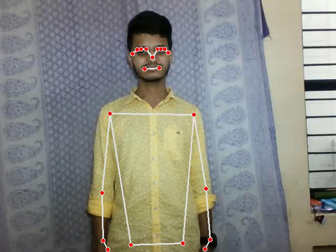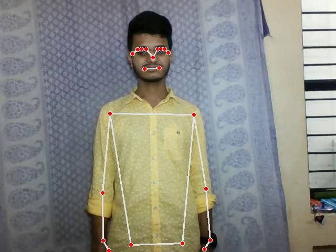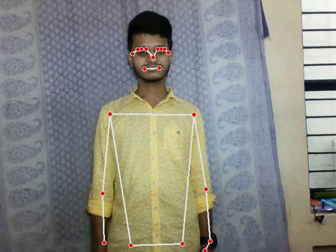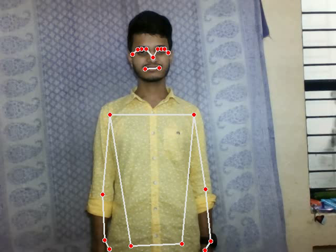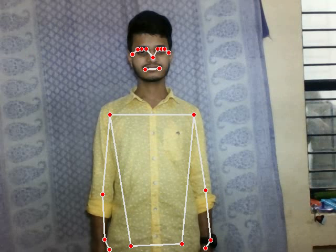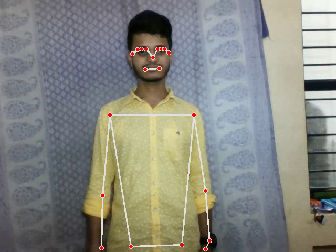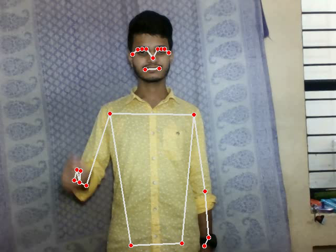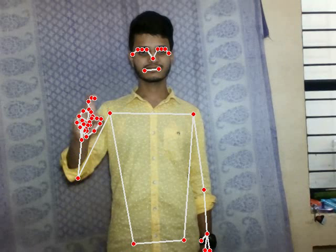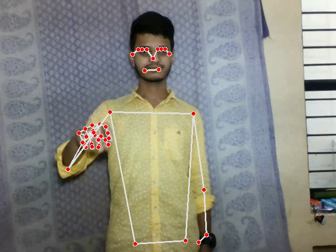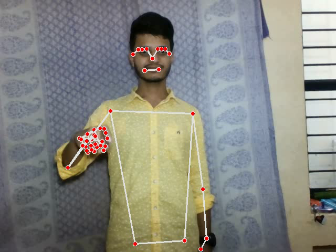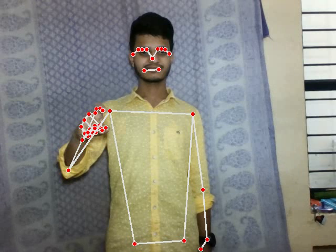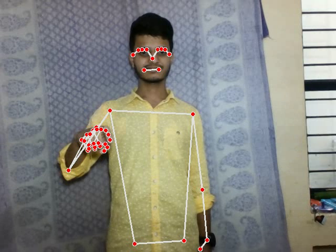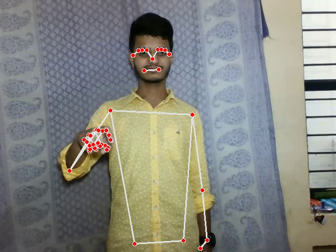need